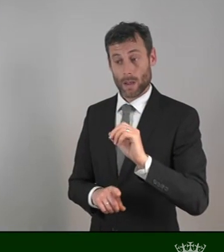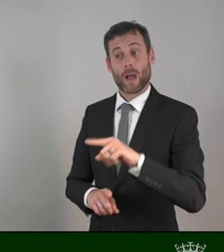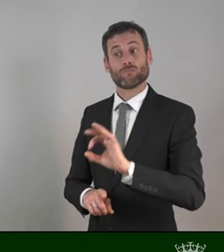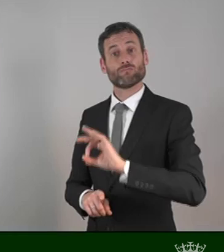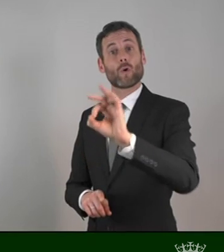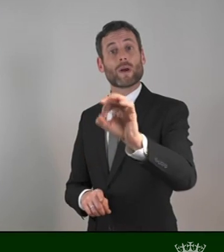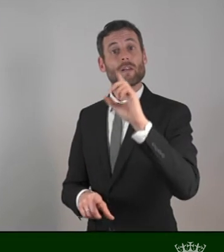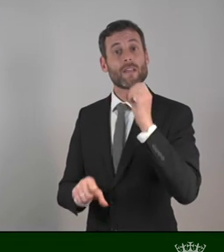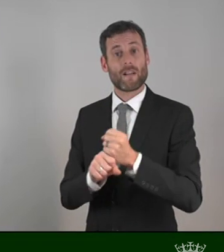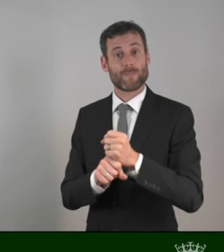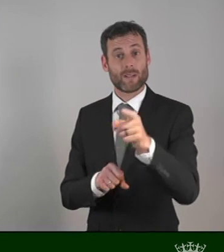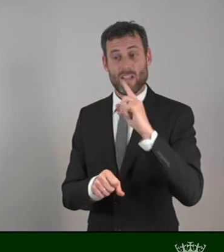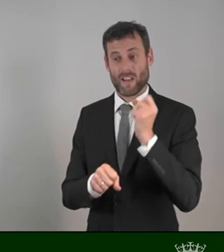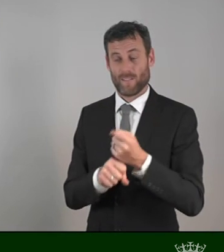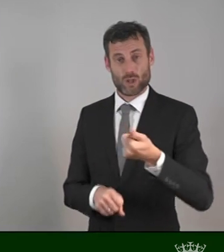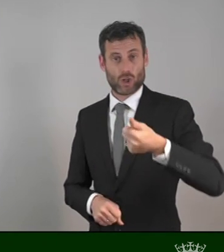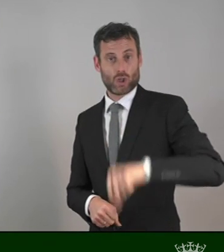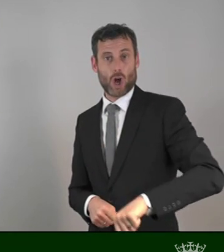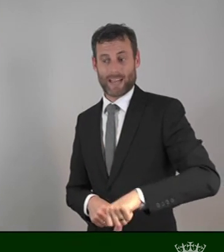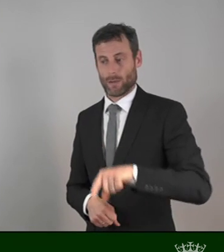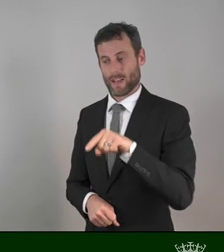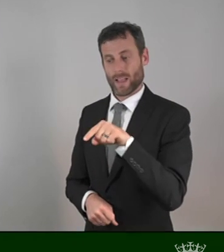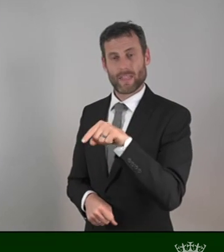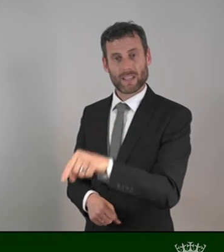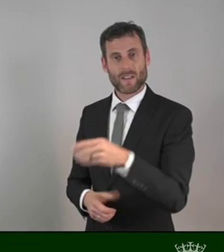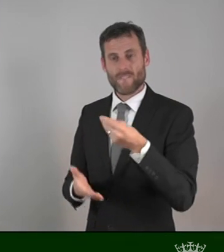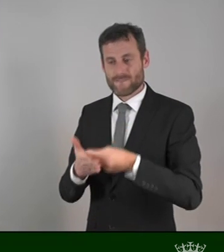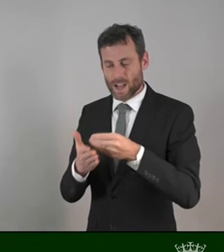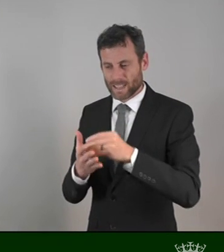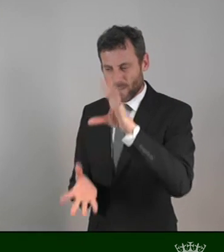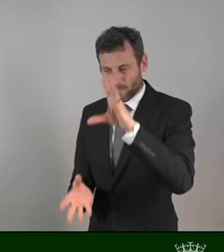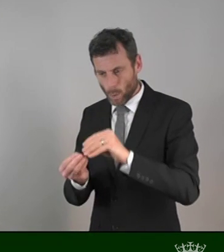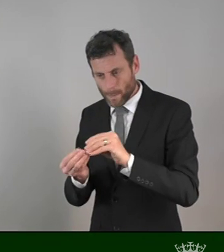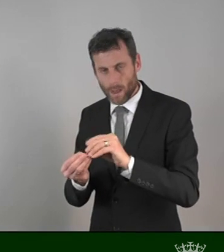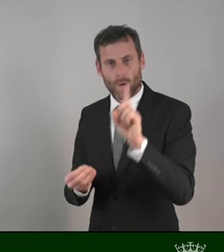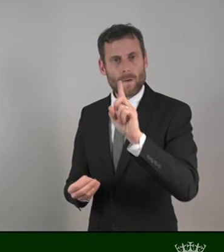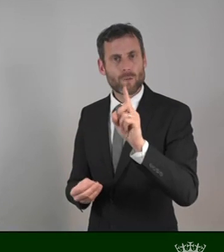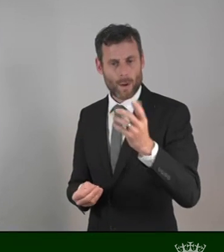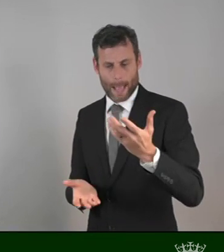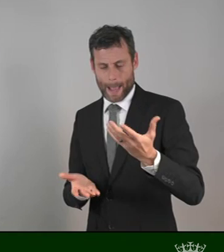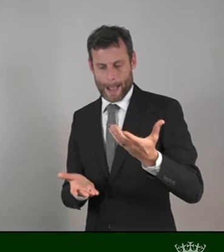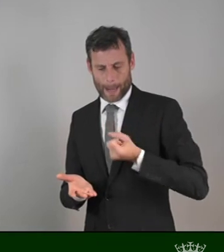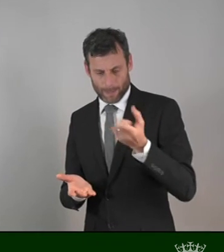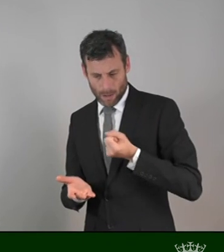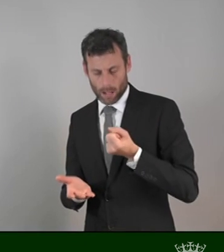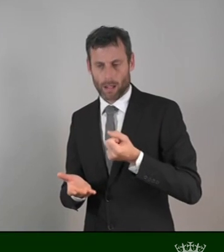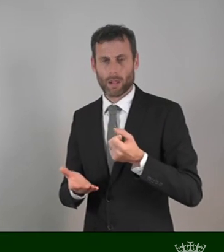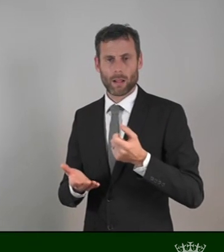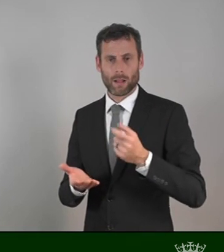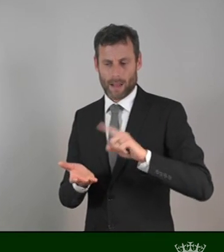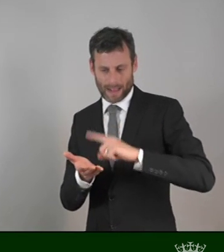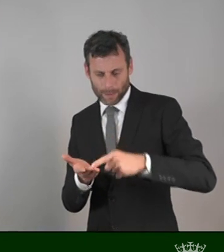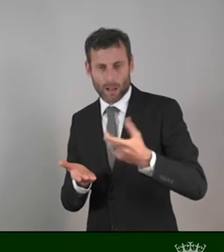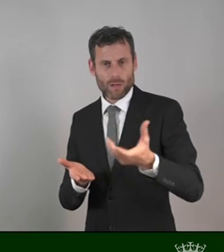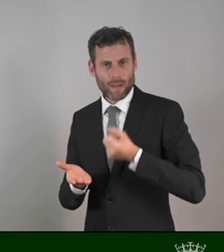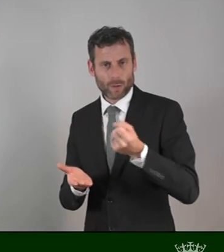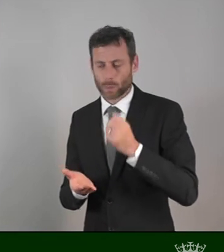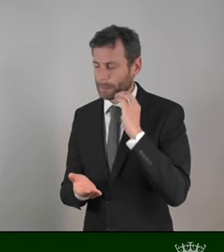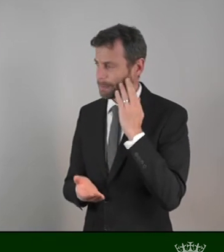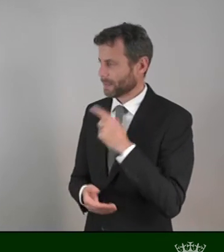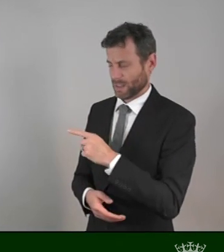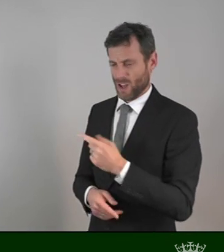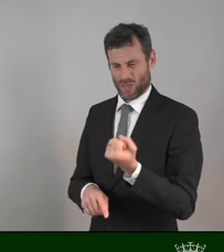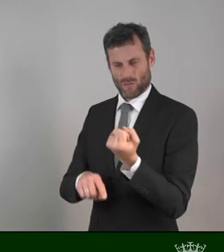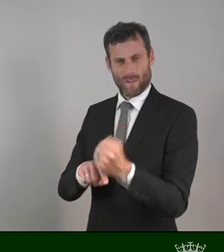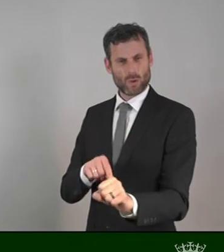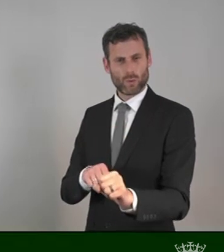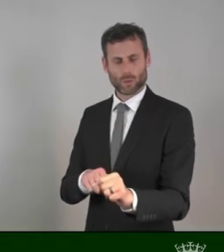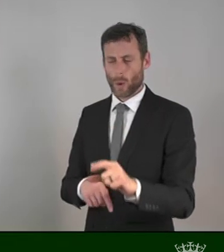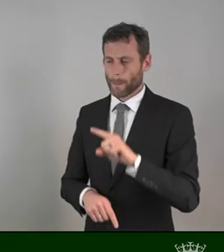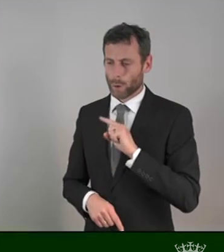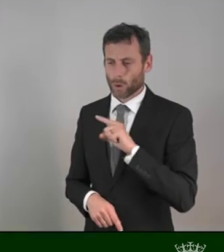Will the Prime Minister urgently review the funding formula for capital and revenue, so that schools for children with special educational needs and disability are not disadvantaged simply because they have fewer pupils?